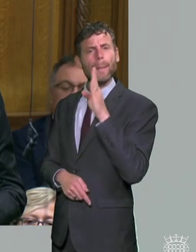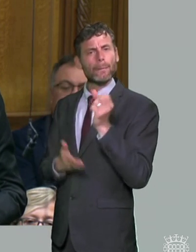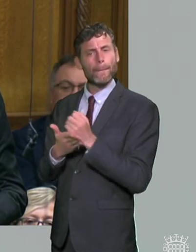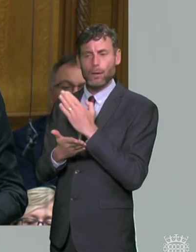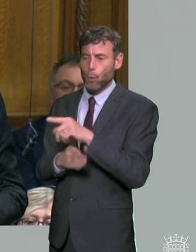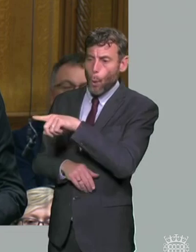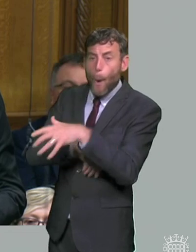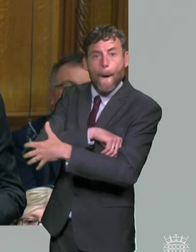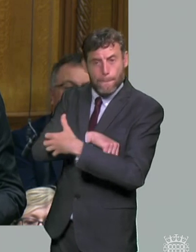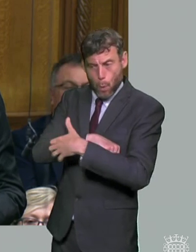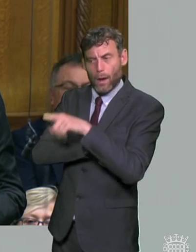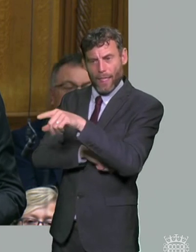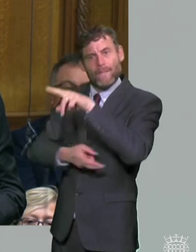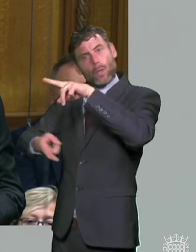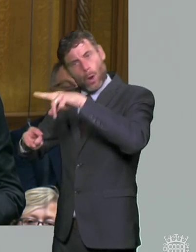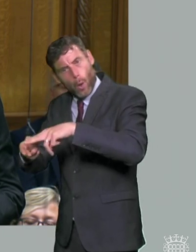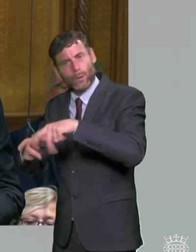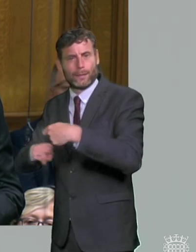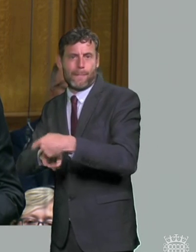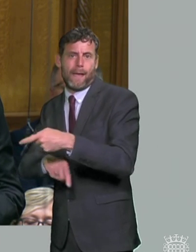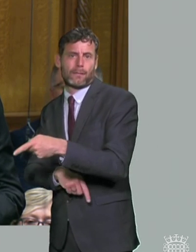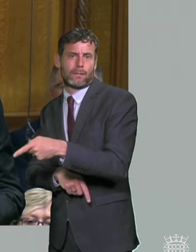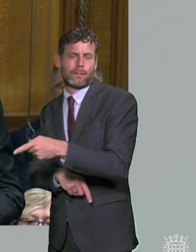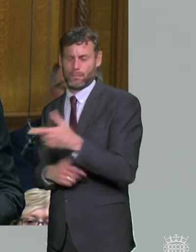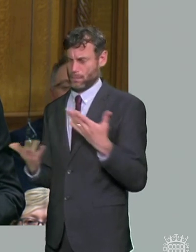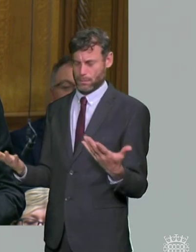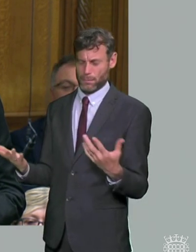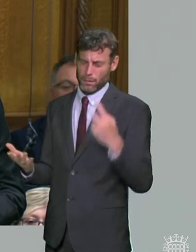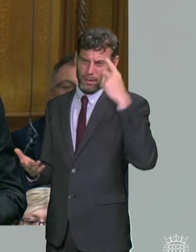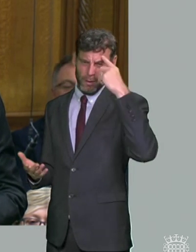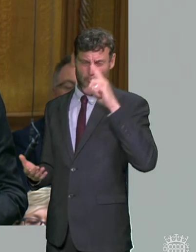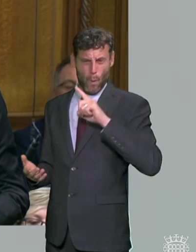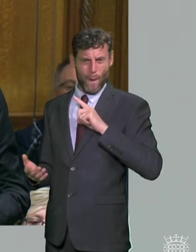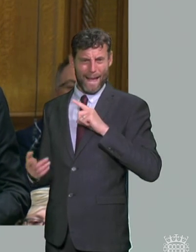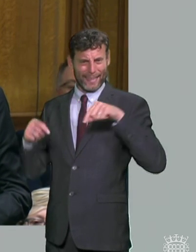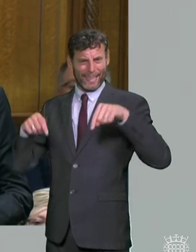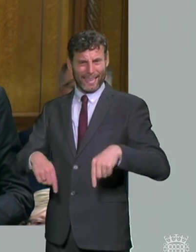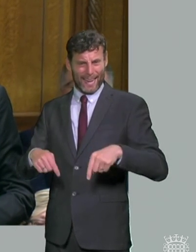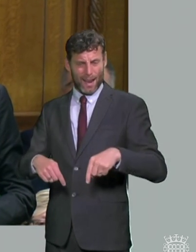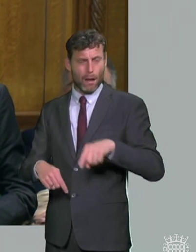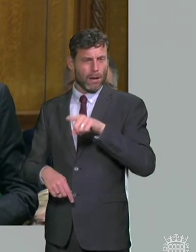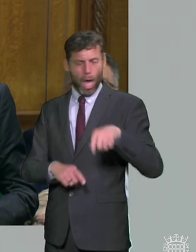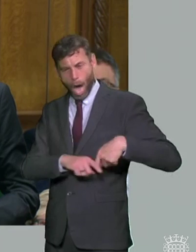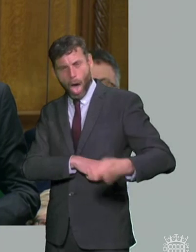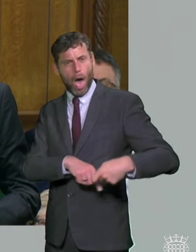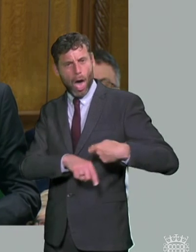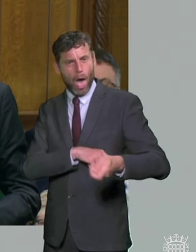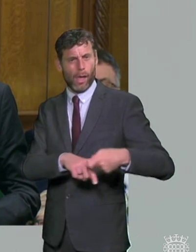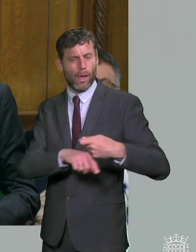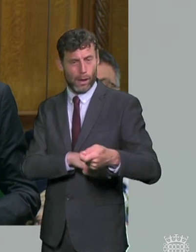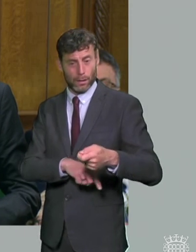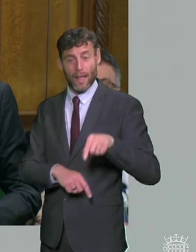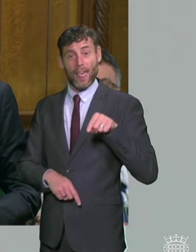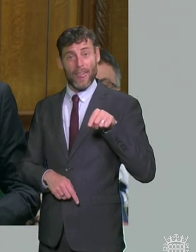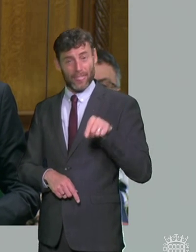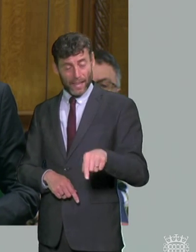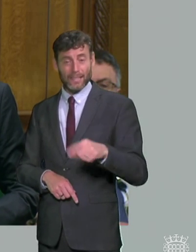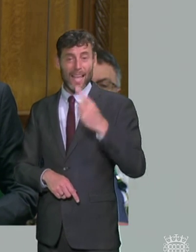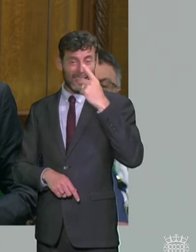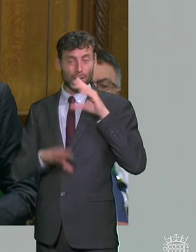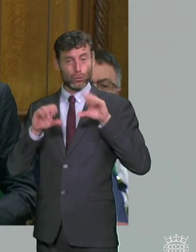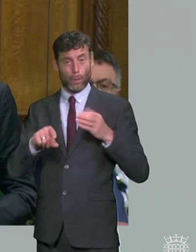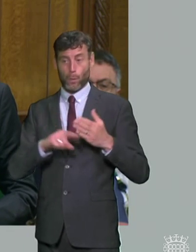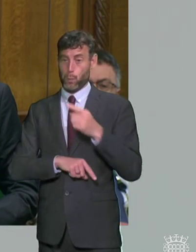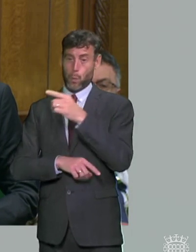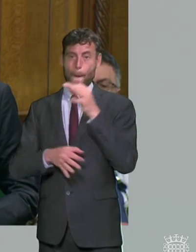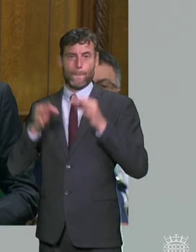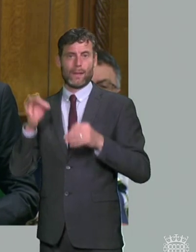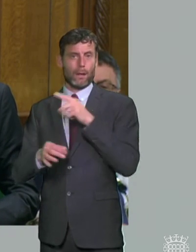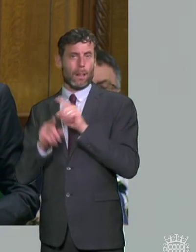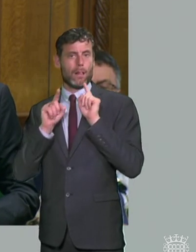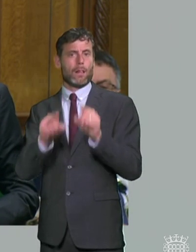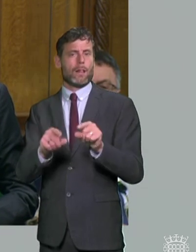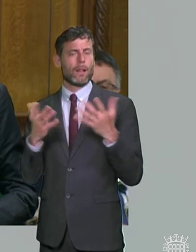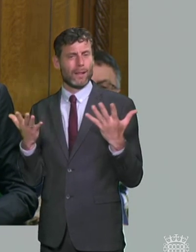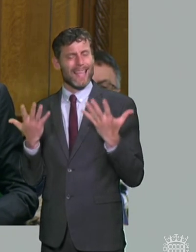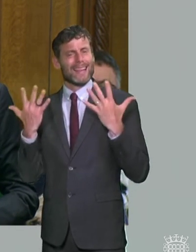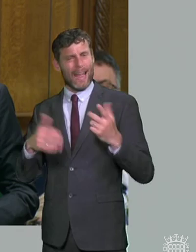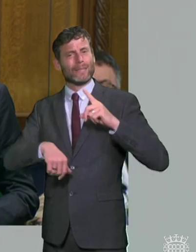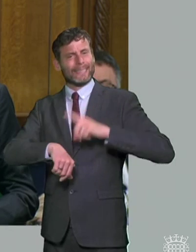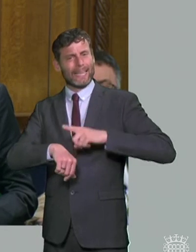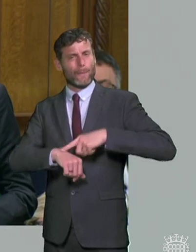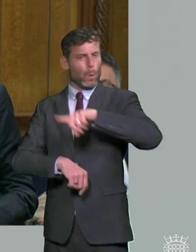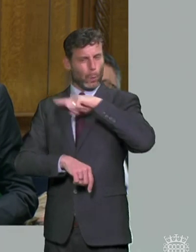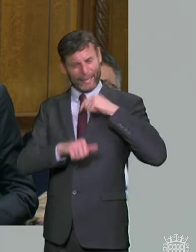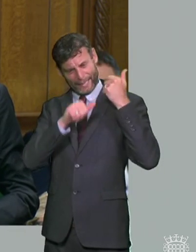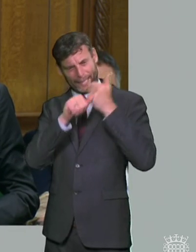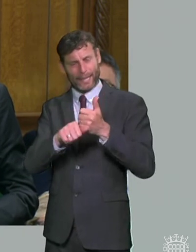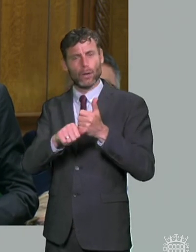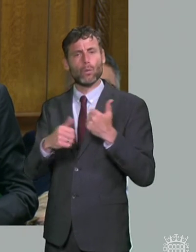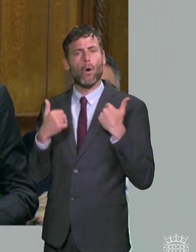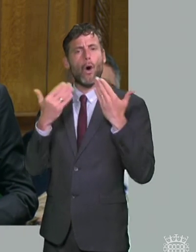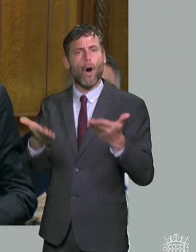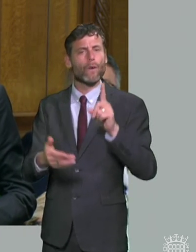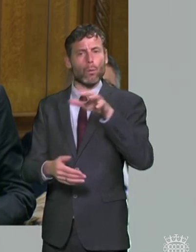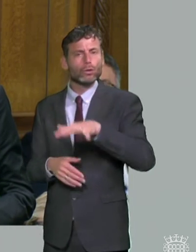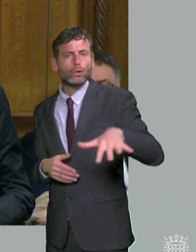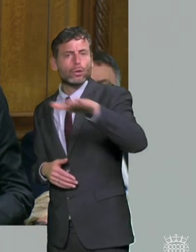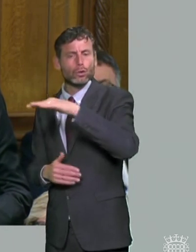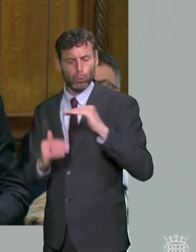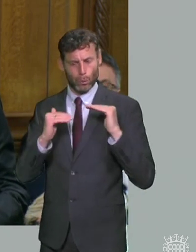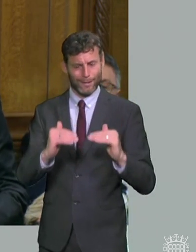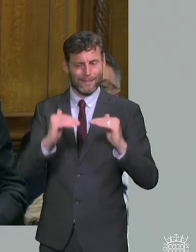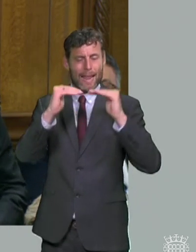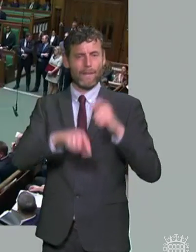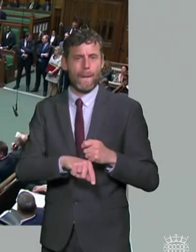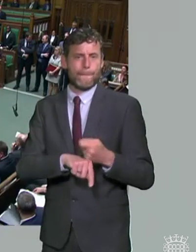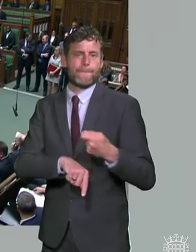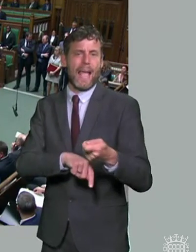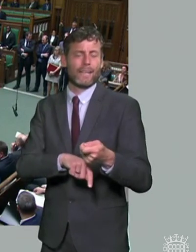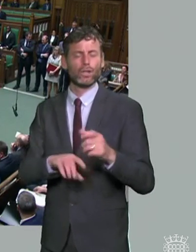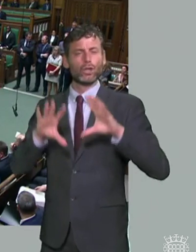As the perverse and pernicious euphemism of self-disconnection enters the lexicon—when in fact it is a politically imposed choice, not something chosen by individuals—is it not time that we provided a social tariff and ended the injustice of prepayment meters?